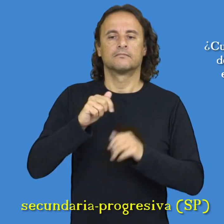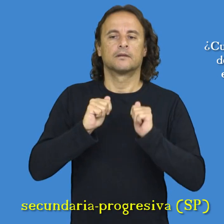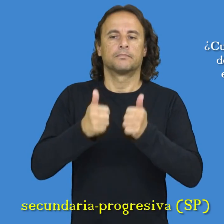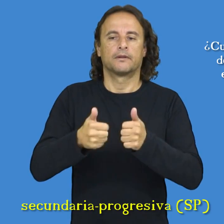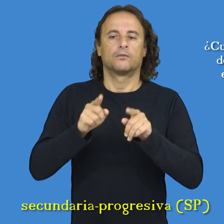empezar